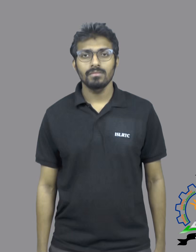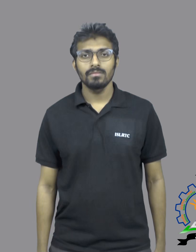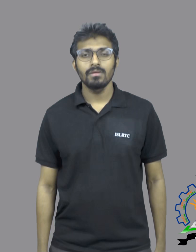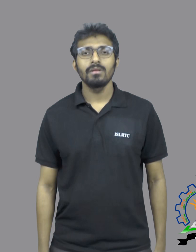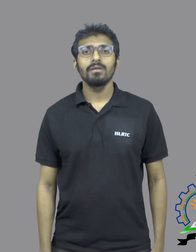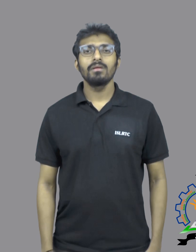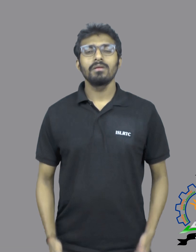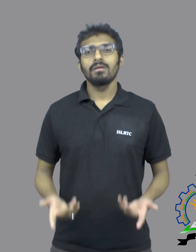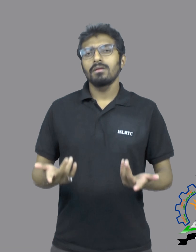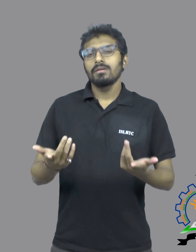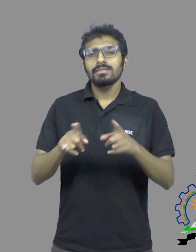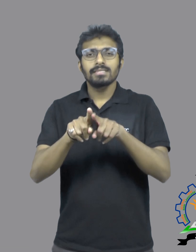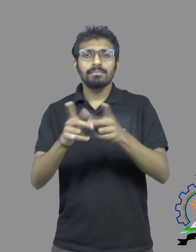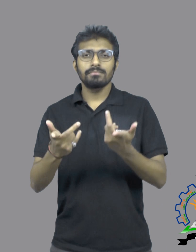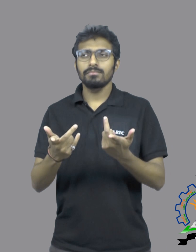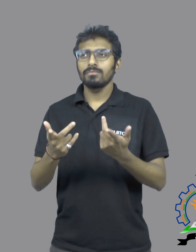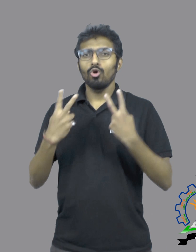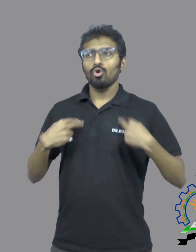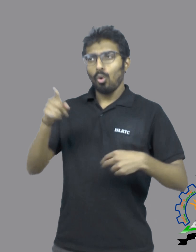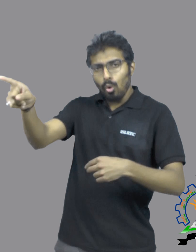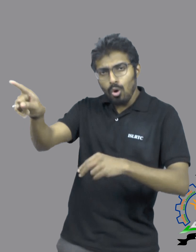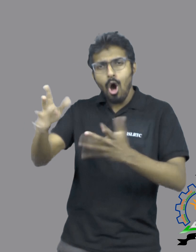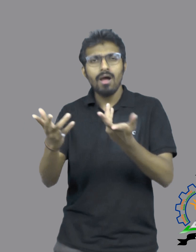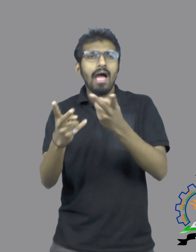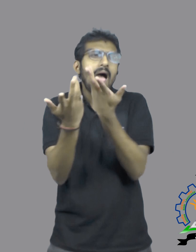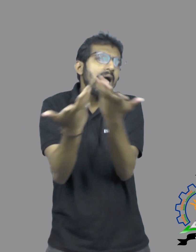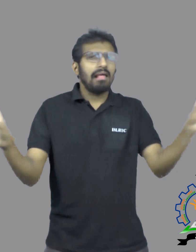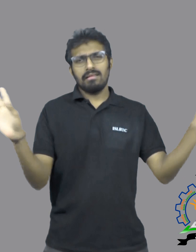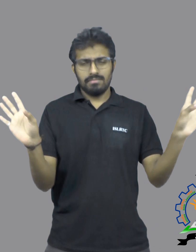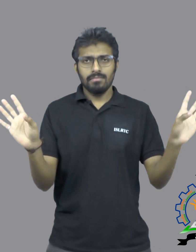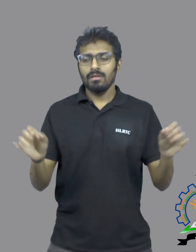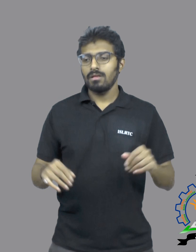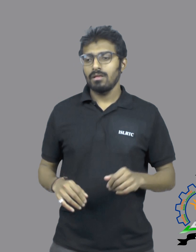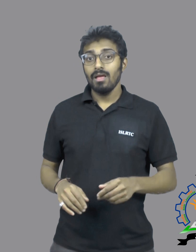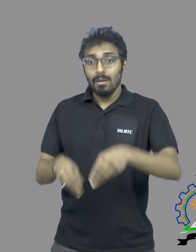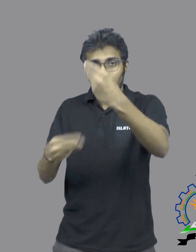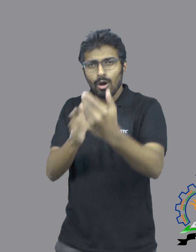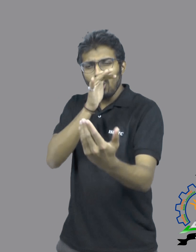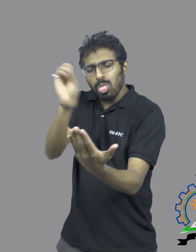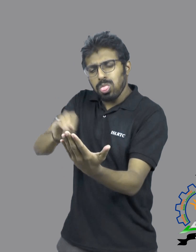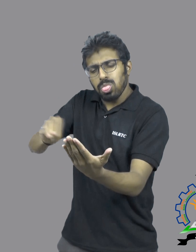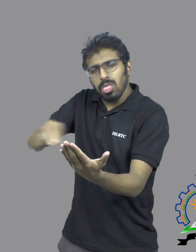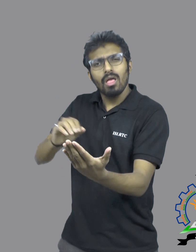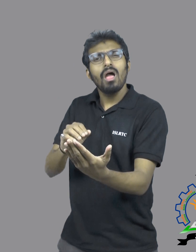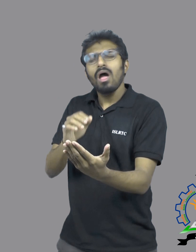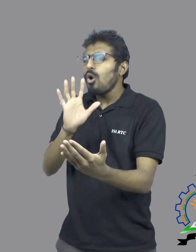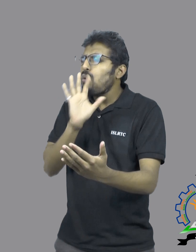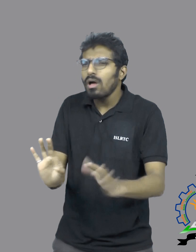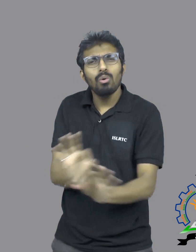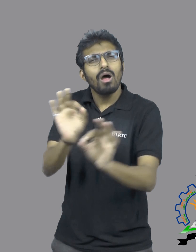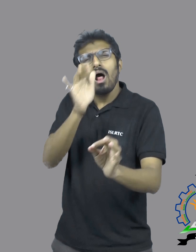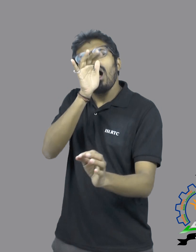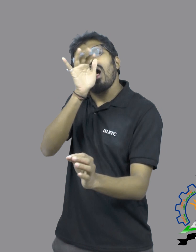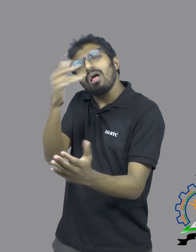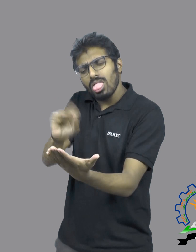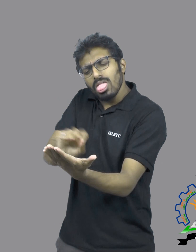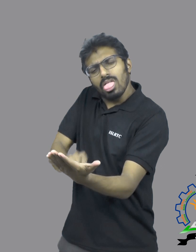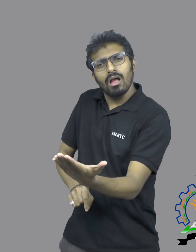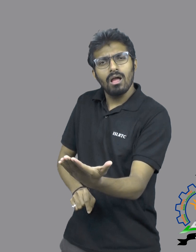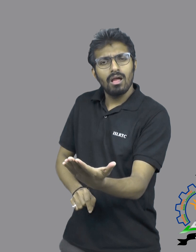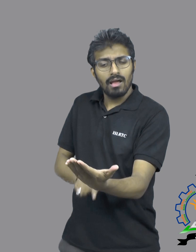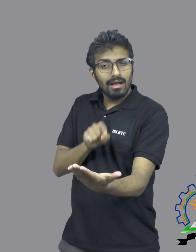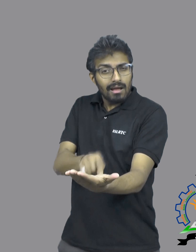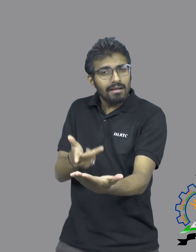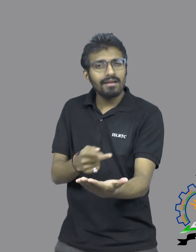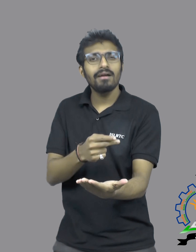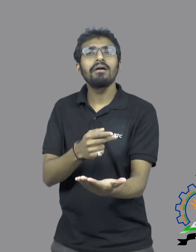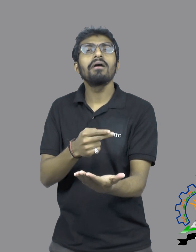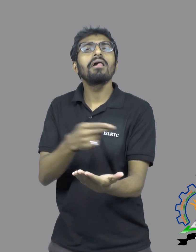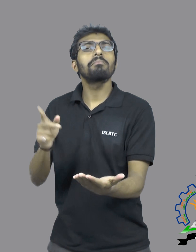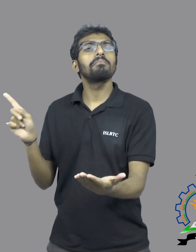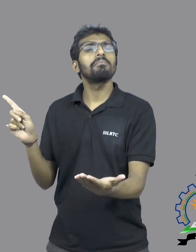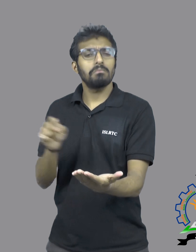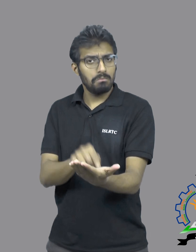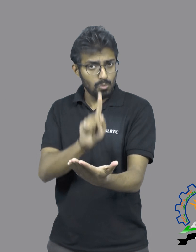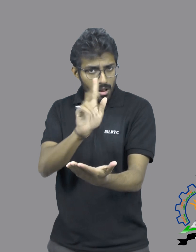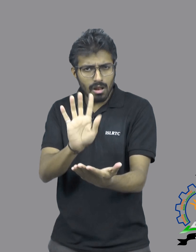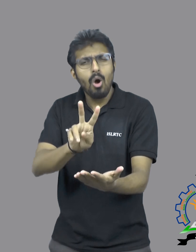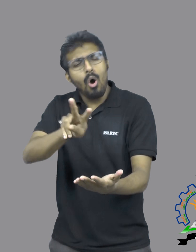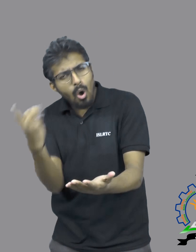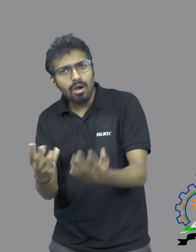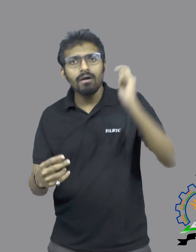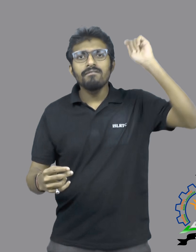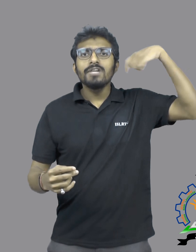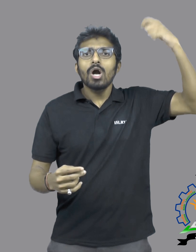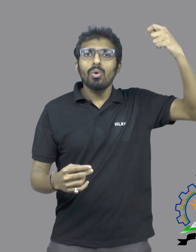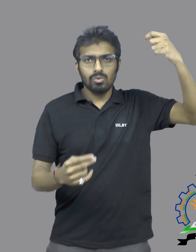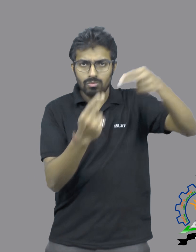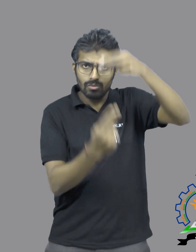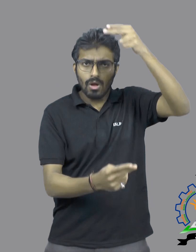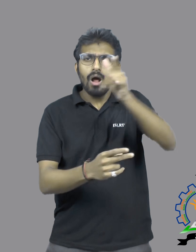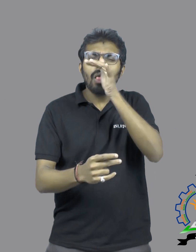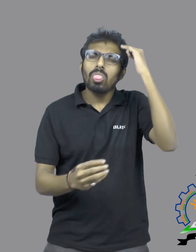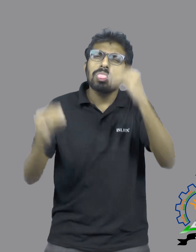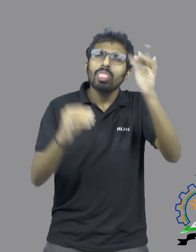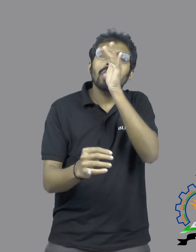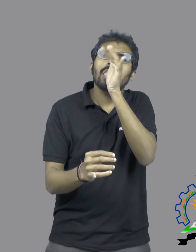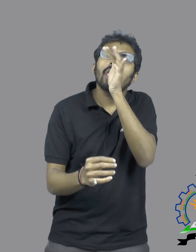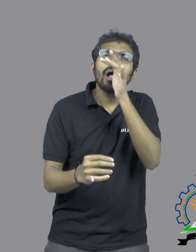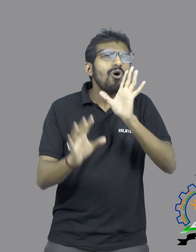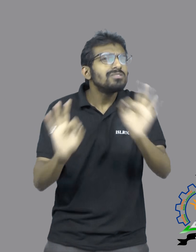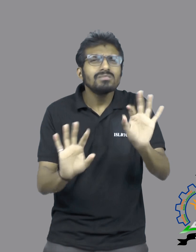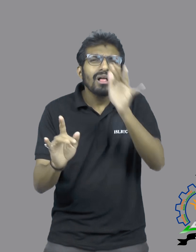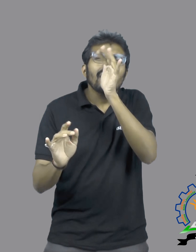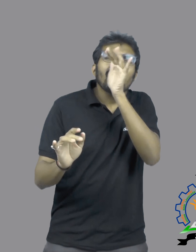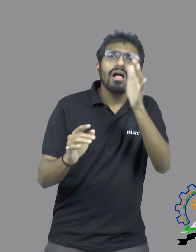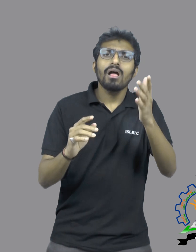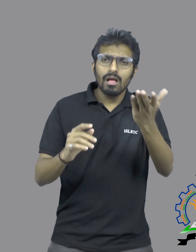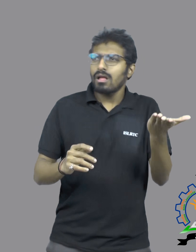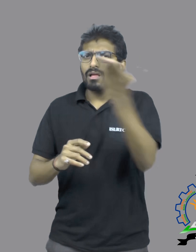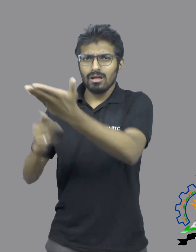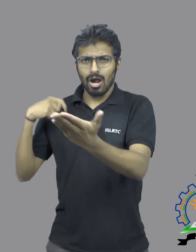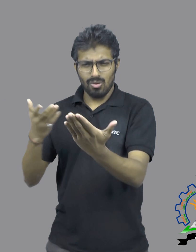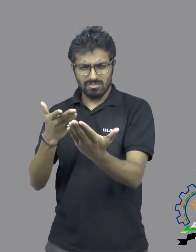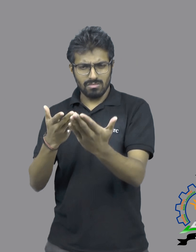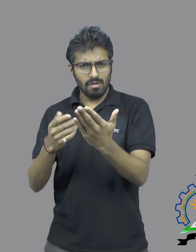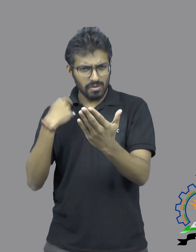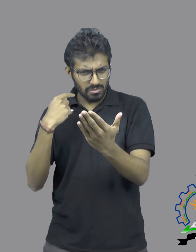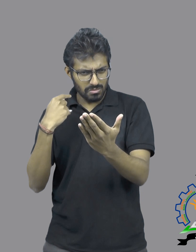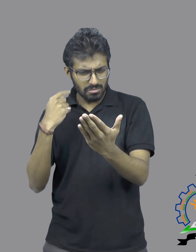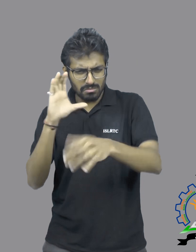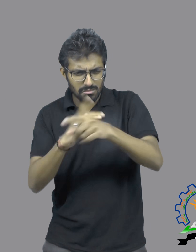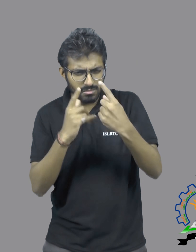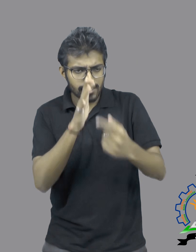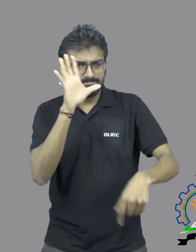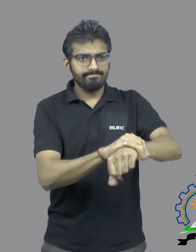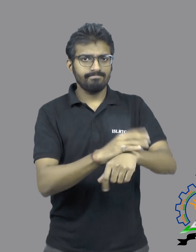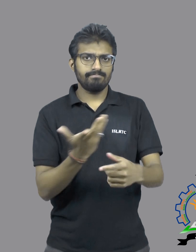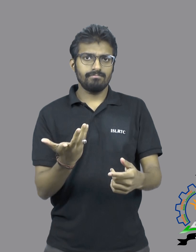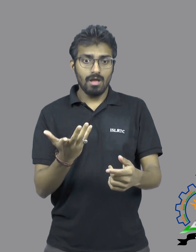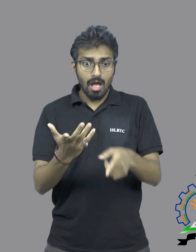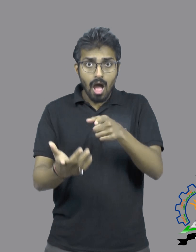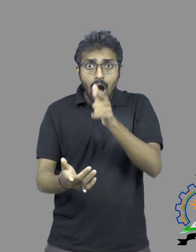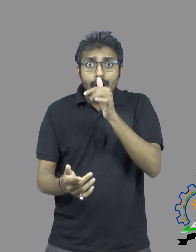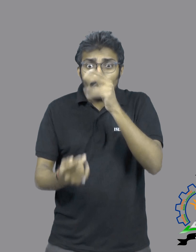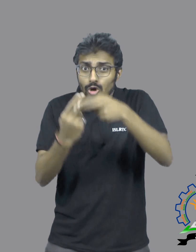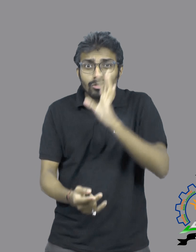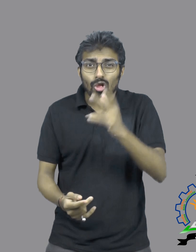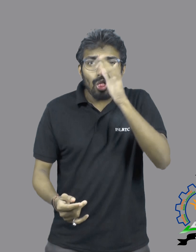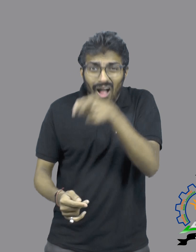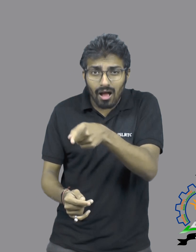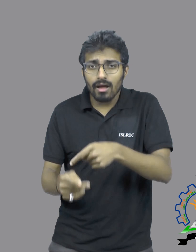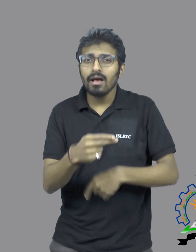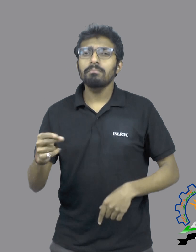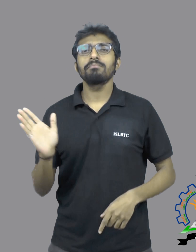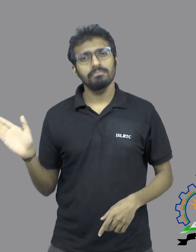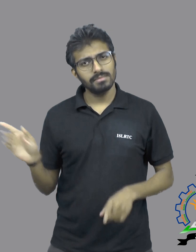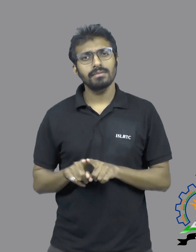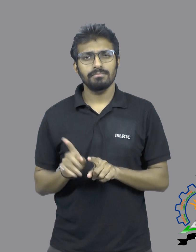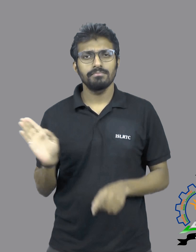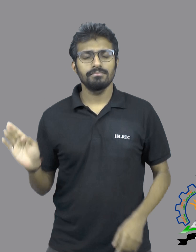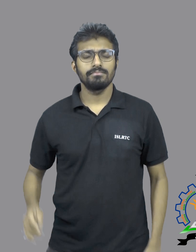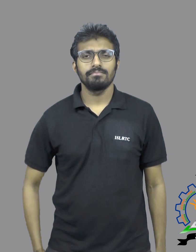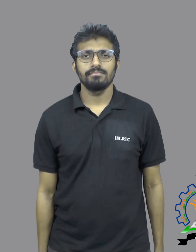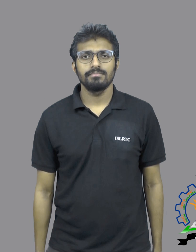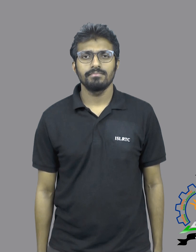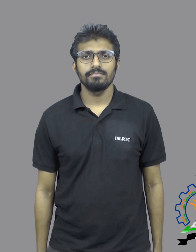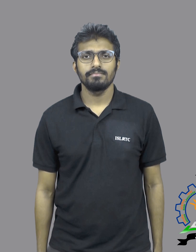Libel